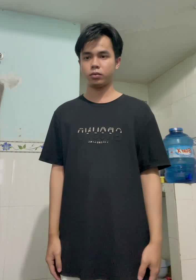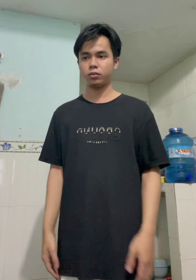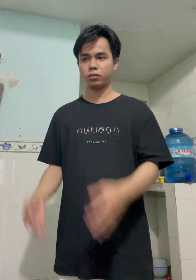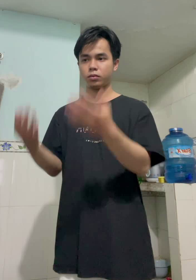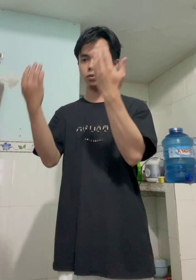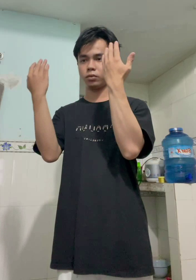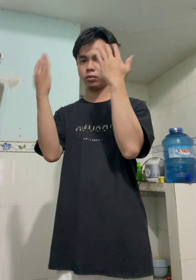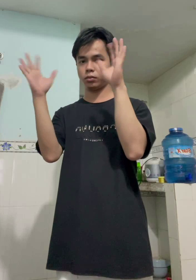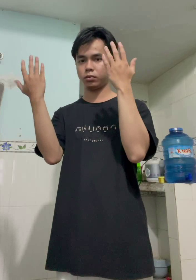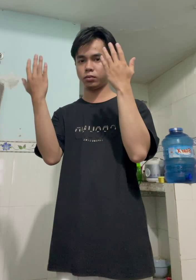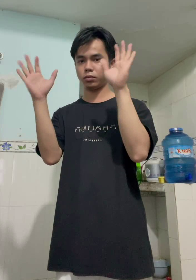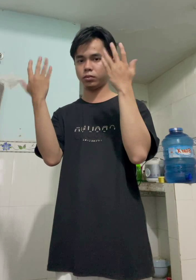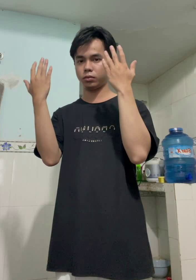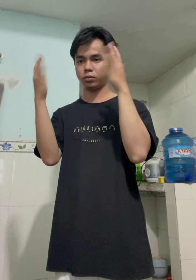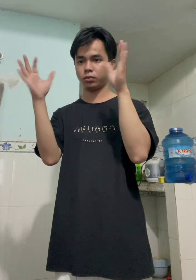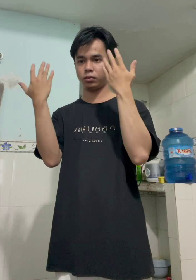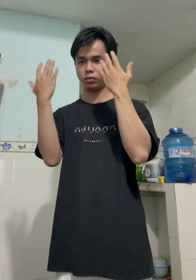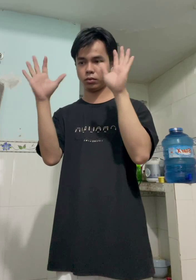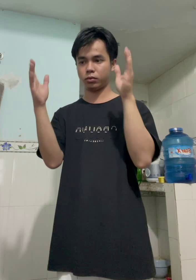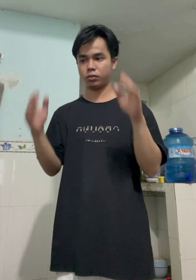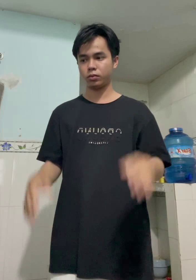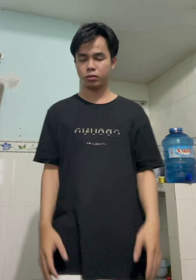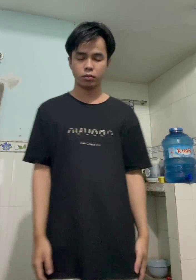vo tay